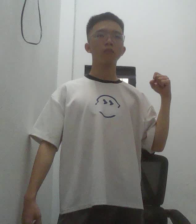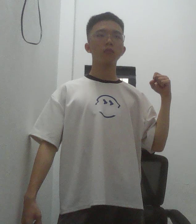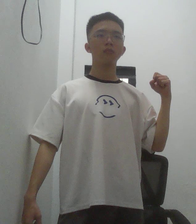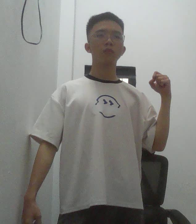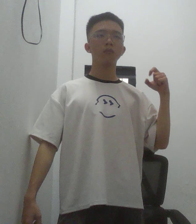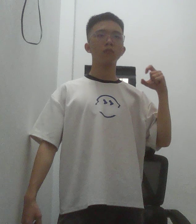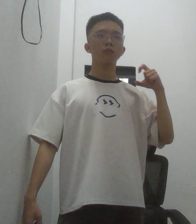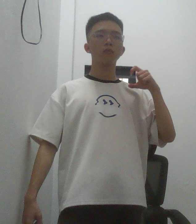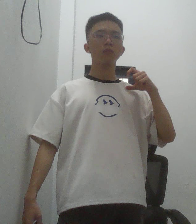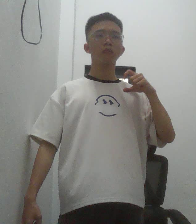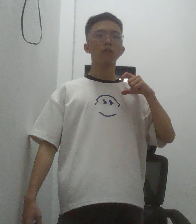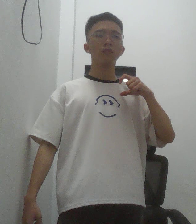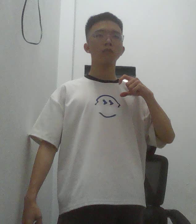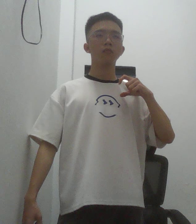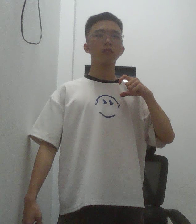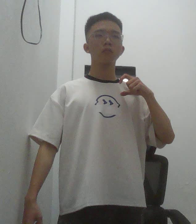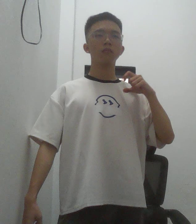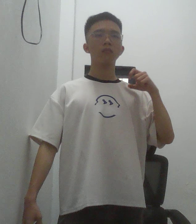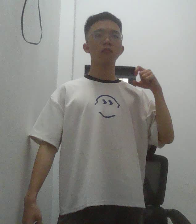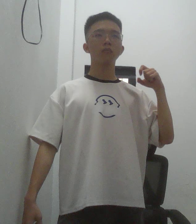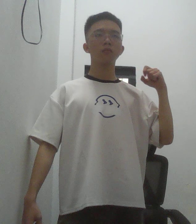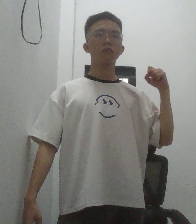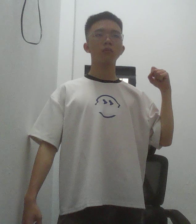giau co